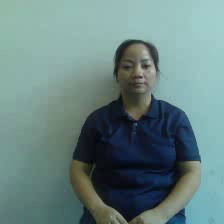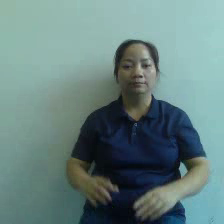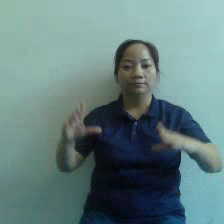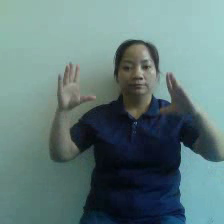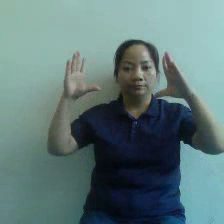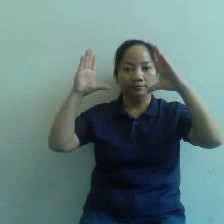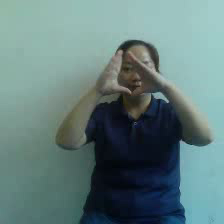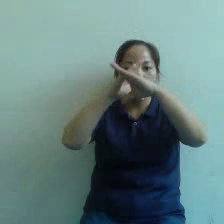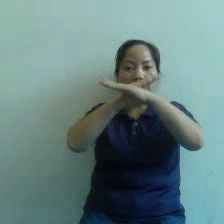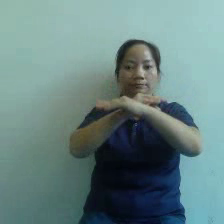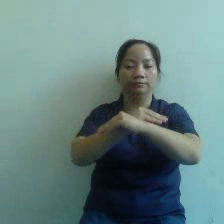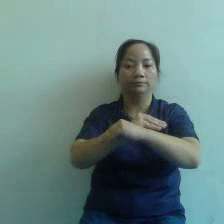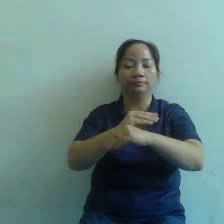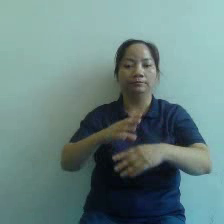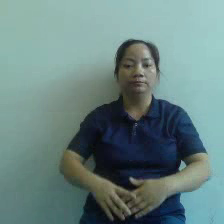Ban đêm